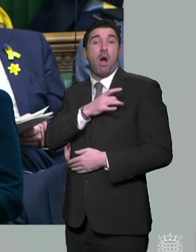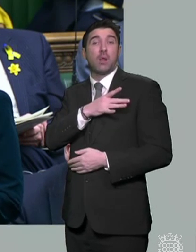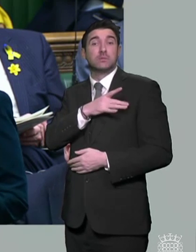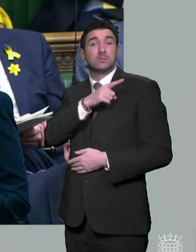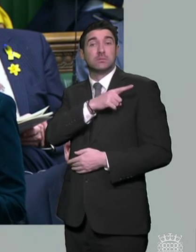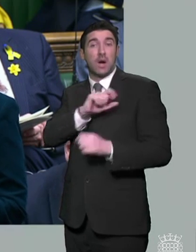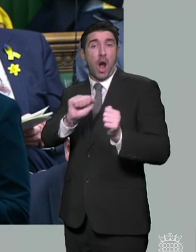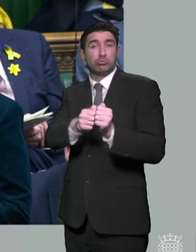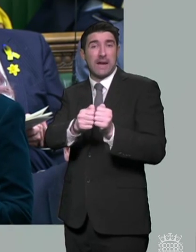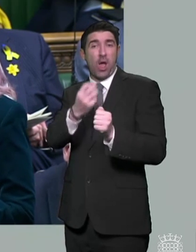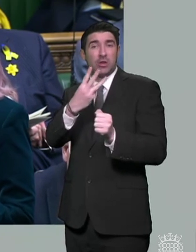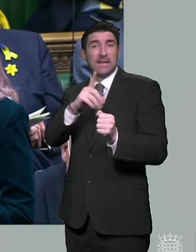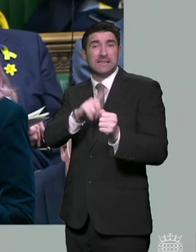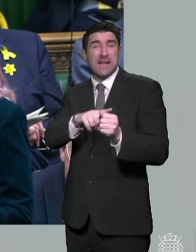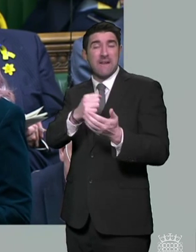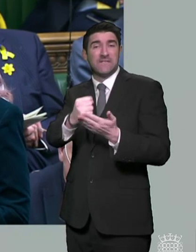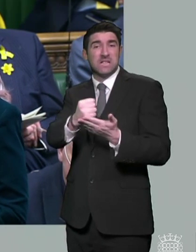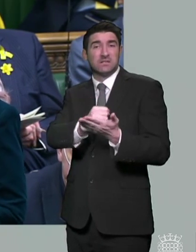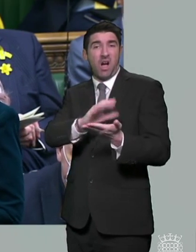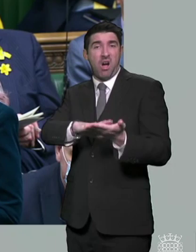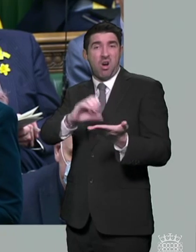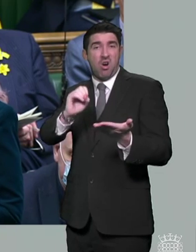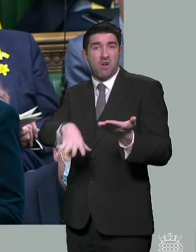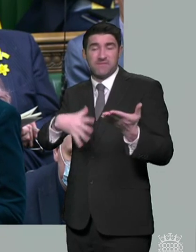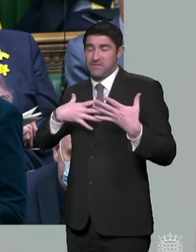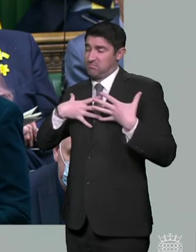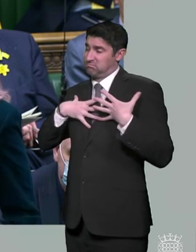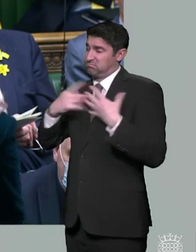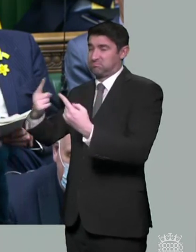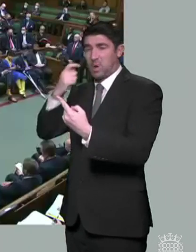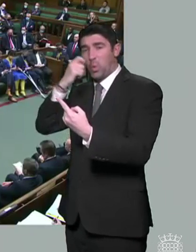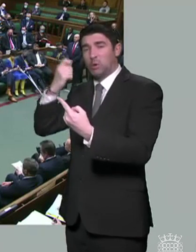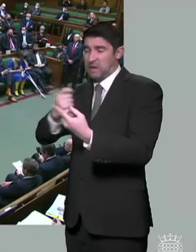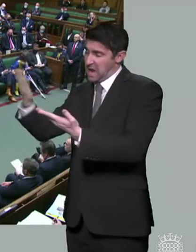Why will the Prime Minister not allow us to provide the same humanitarian welcome?